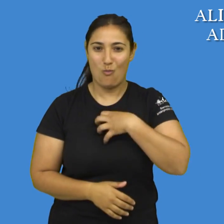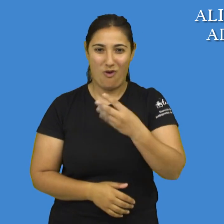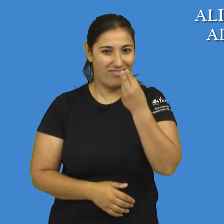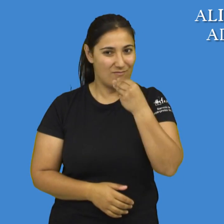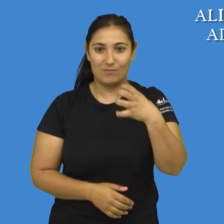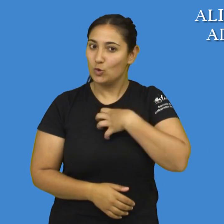comer